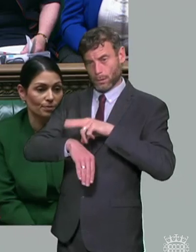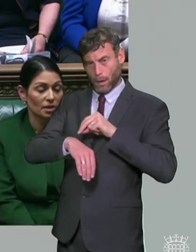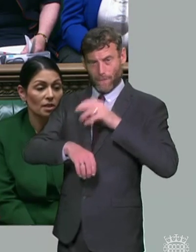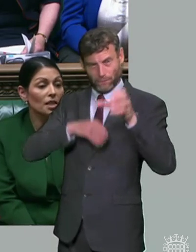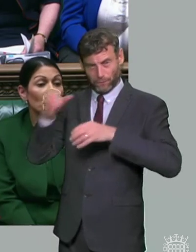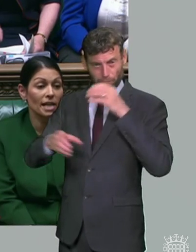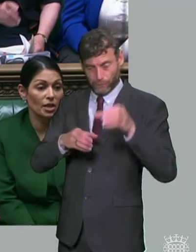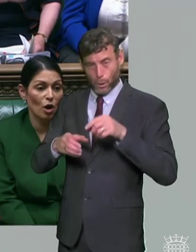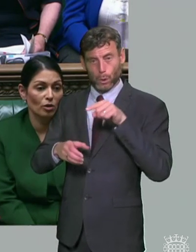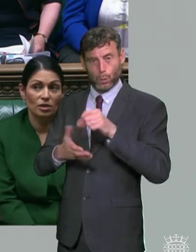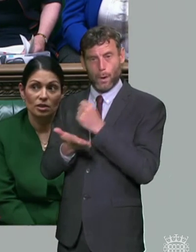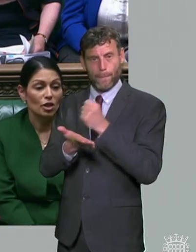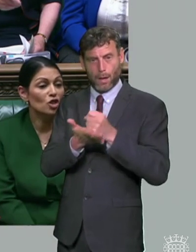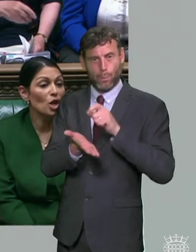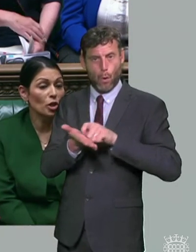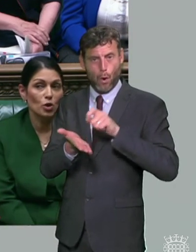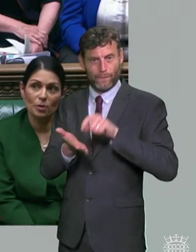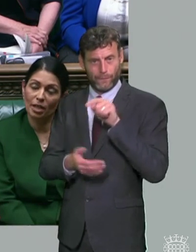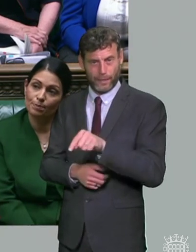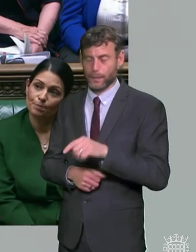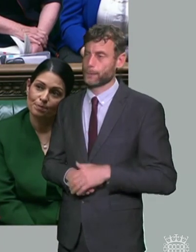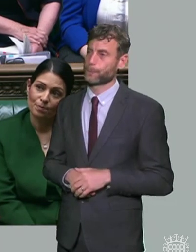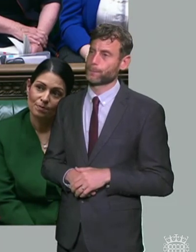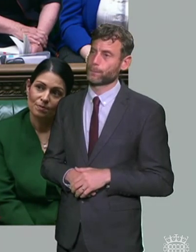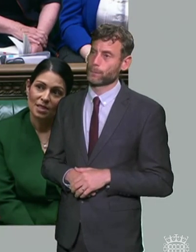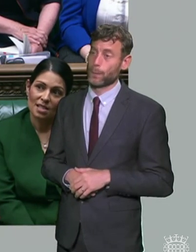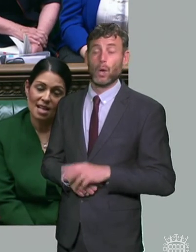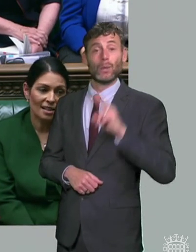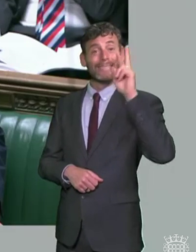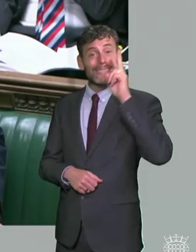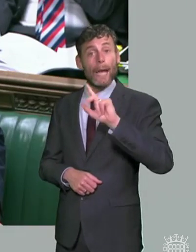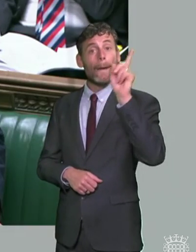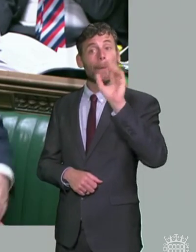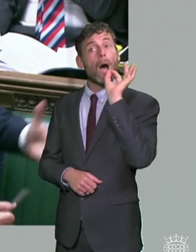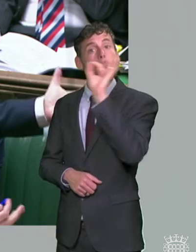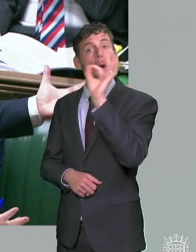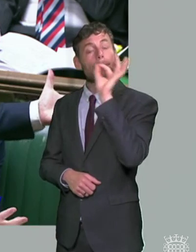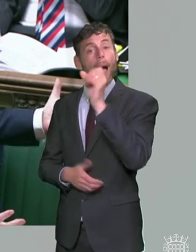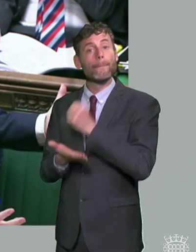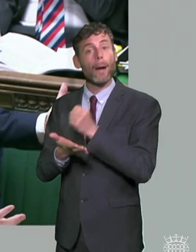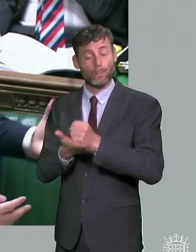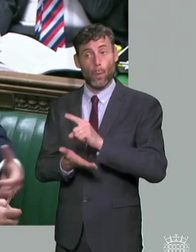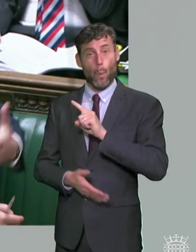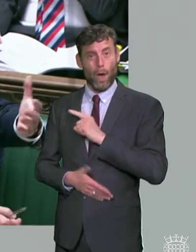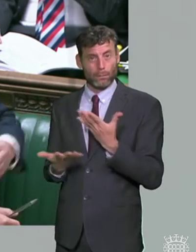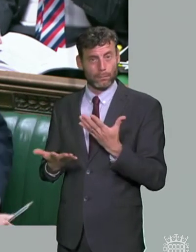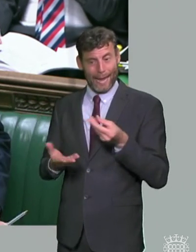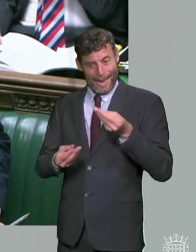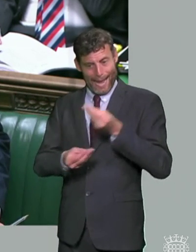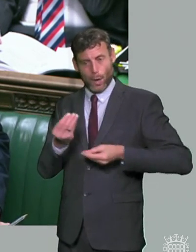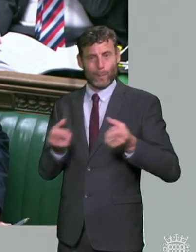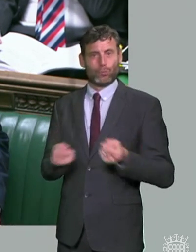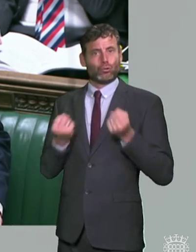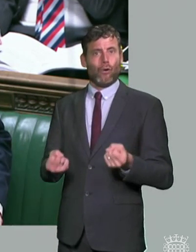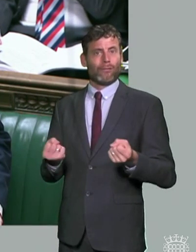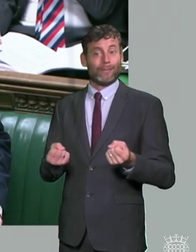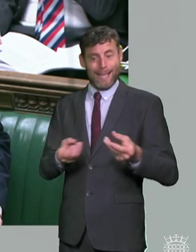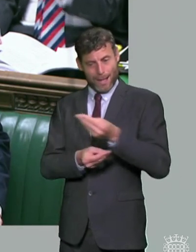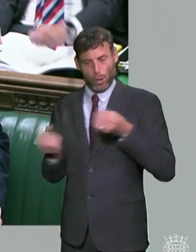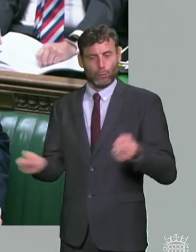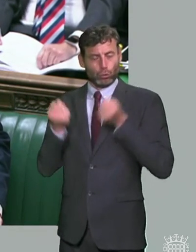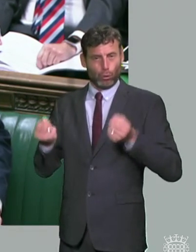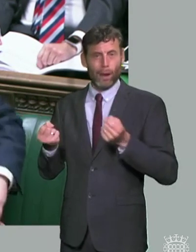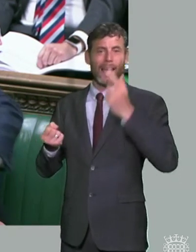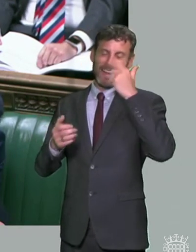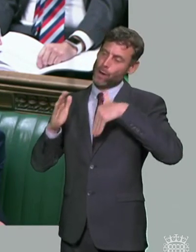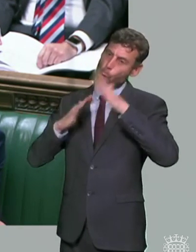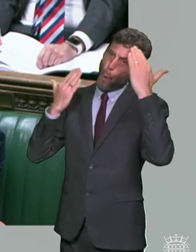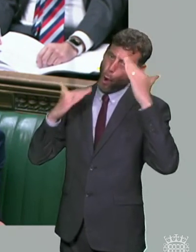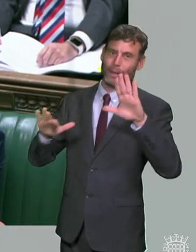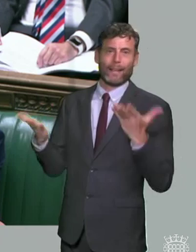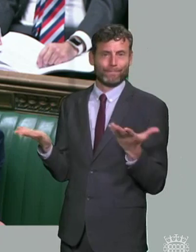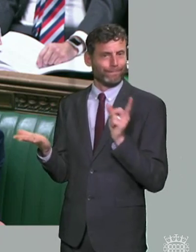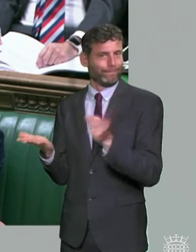The strength of demand, by the way, is a sign of the robustness of the economy, because everybody is wanting to go on holiday, and quite right too.